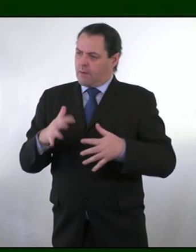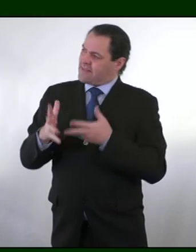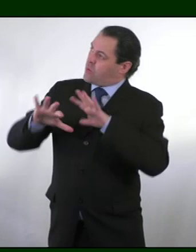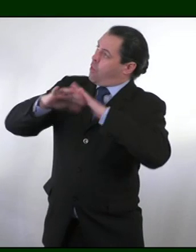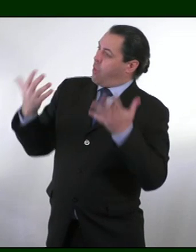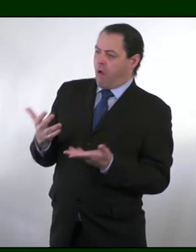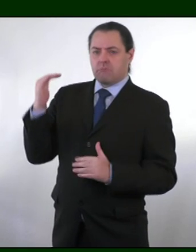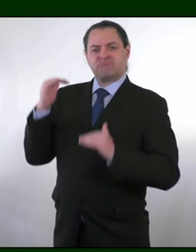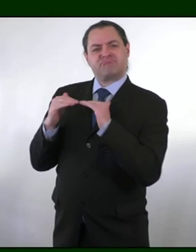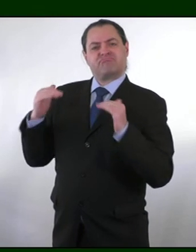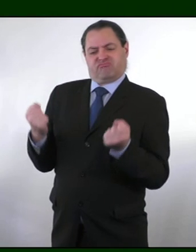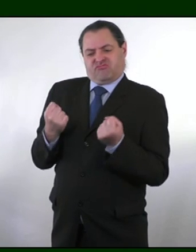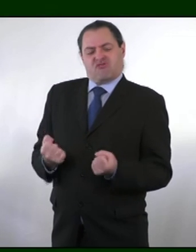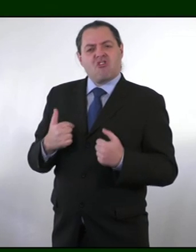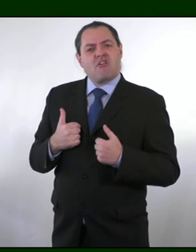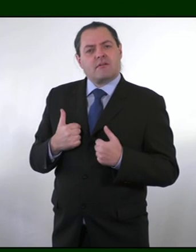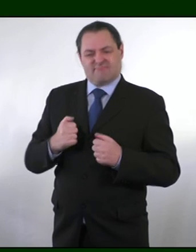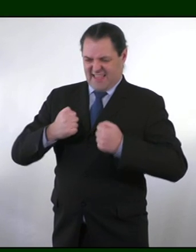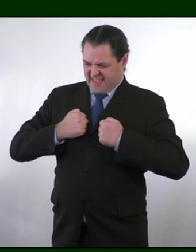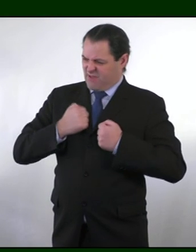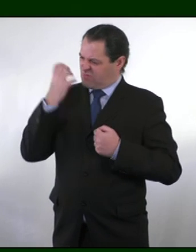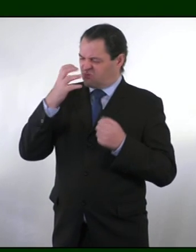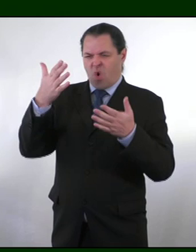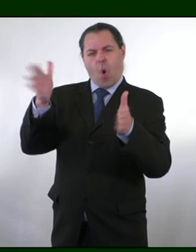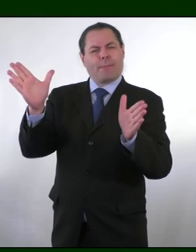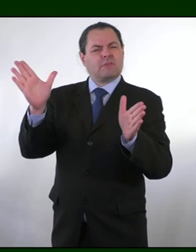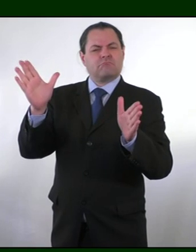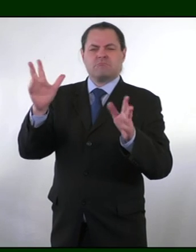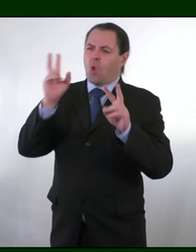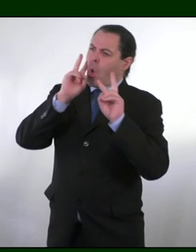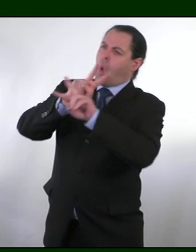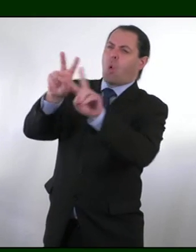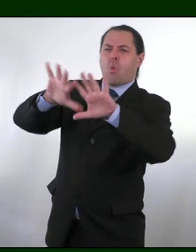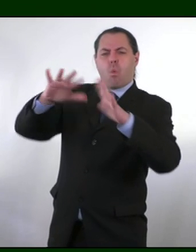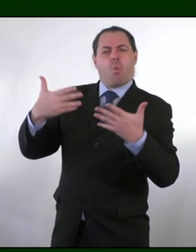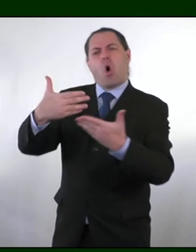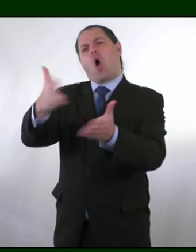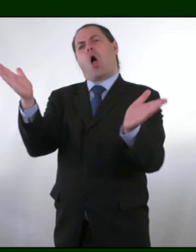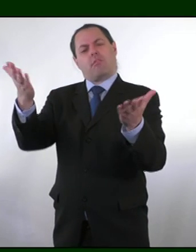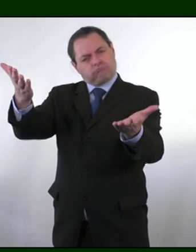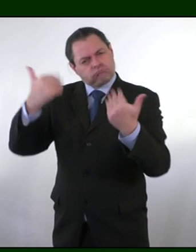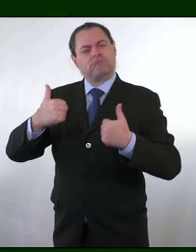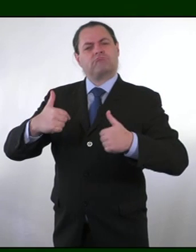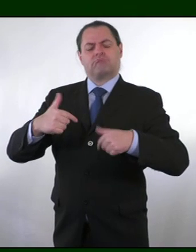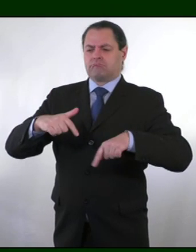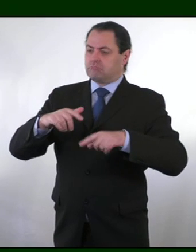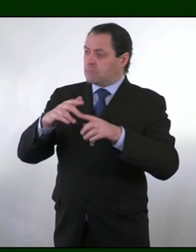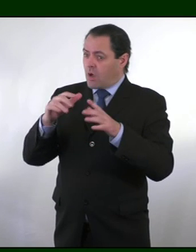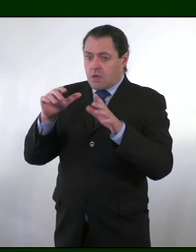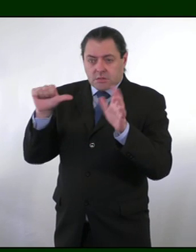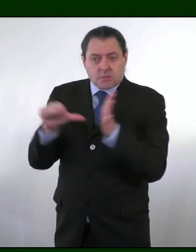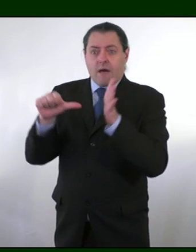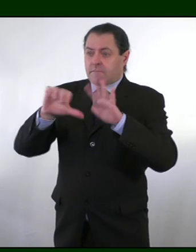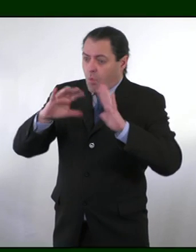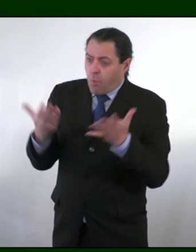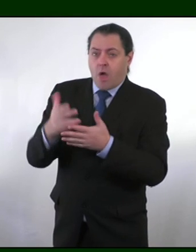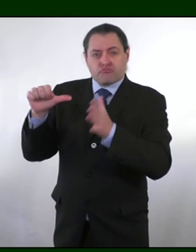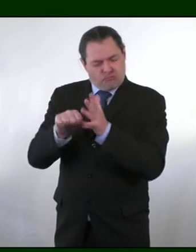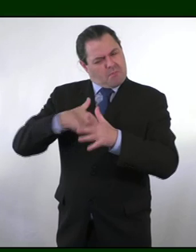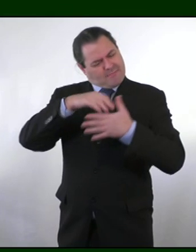This country has always been and will always be open and outward-looking, leading in solving the world’s toughest problems.